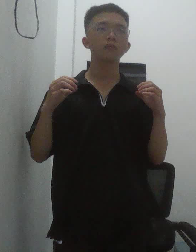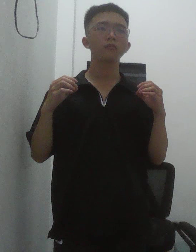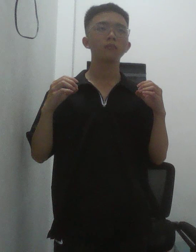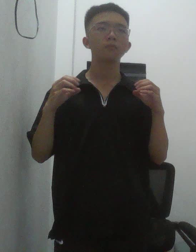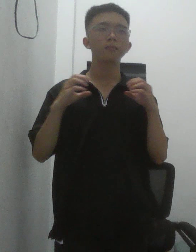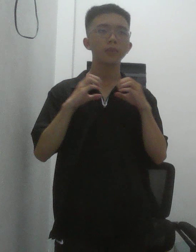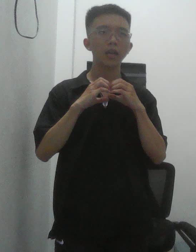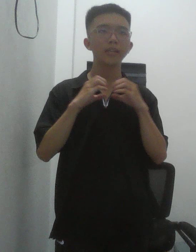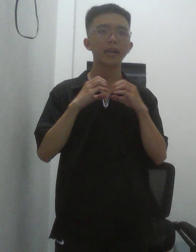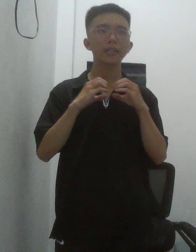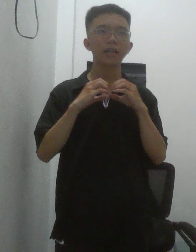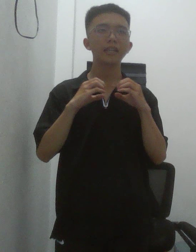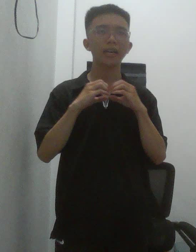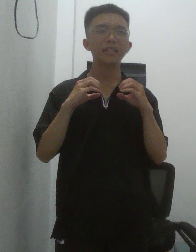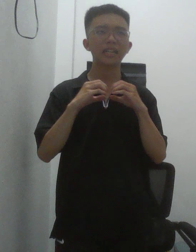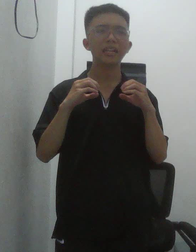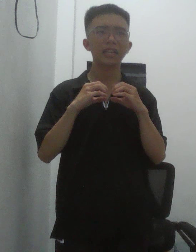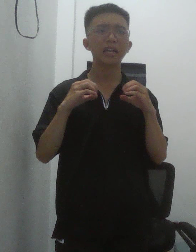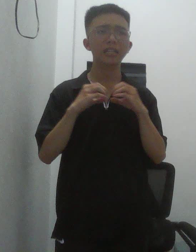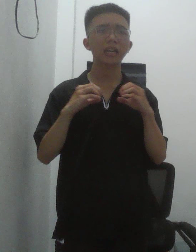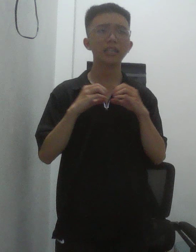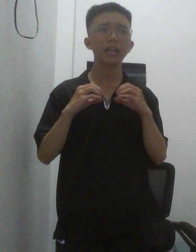cai nhau